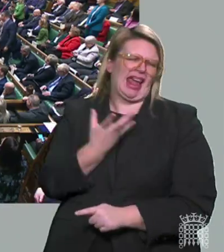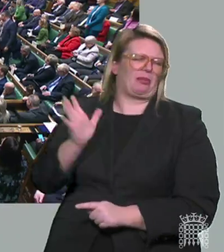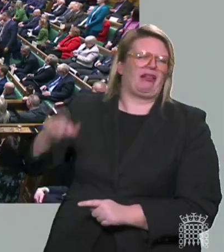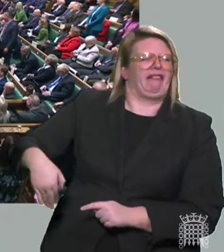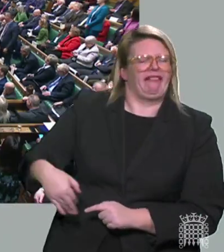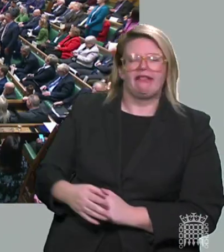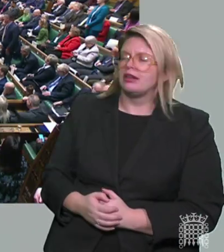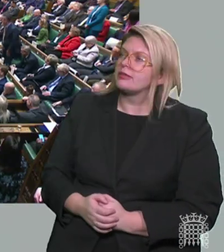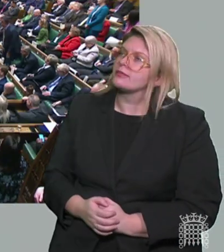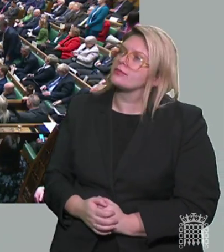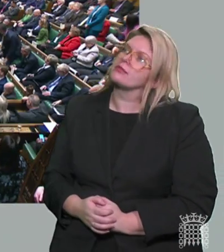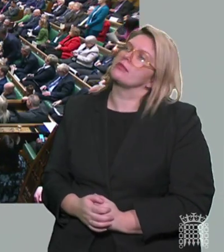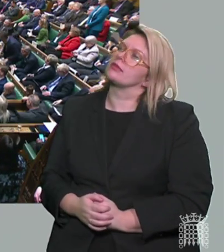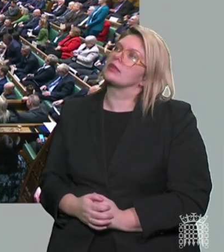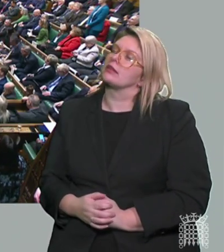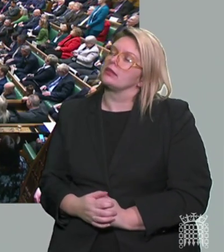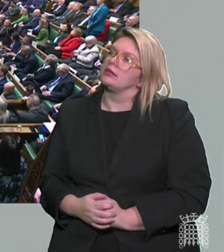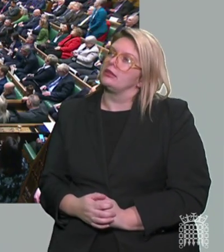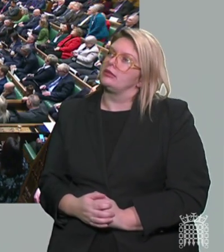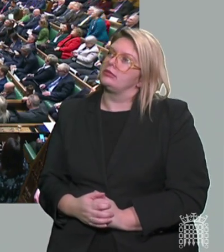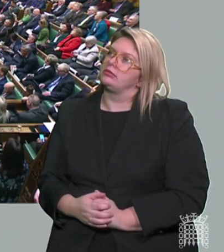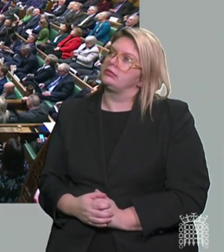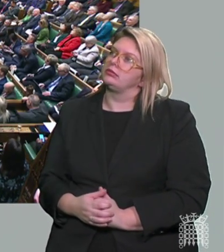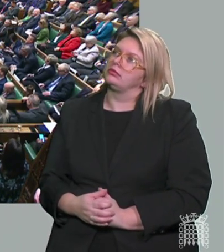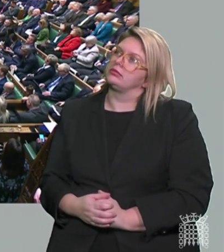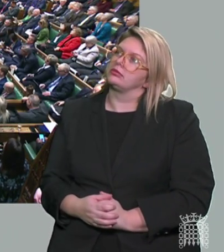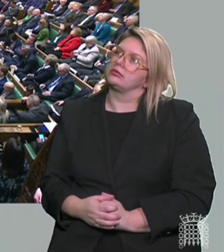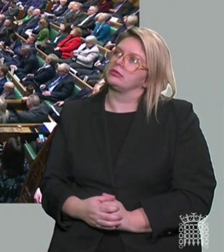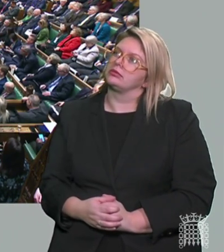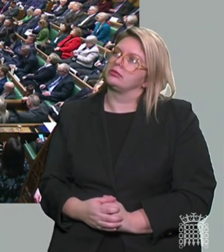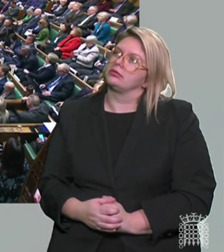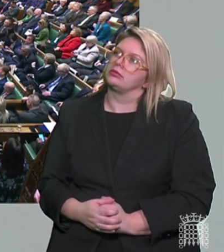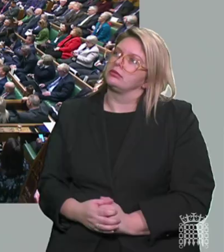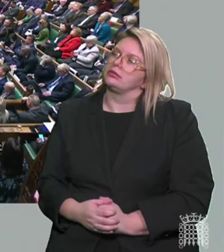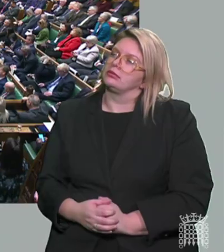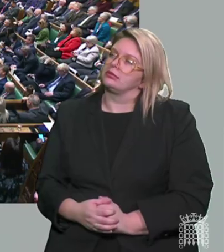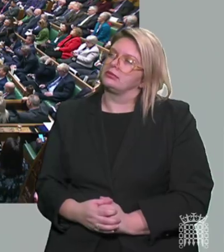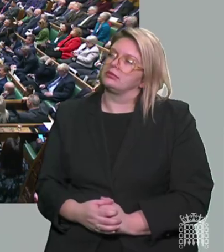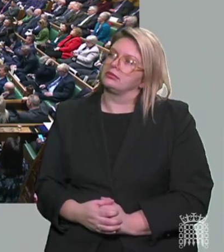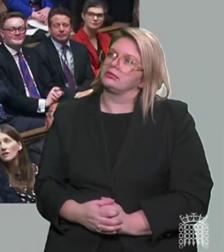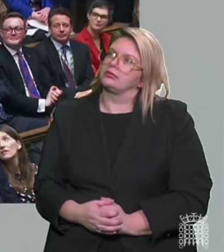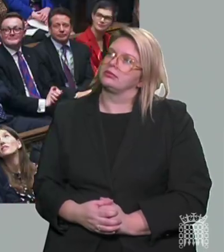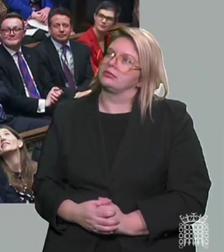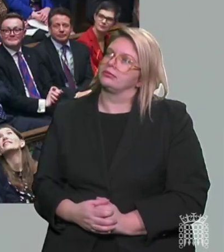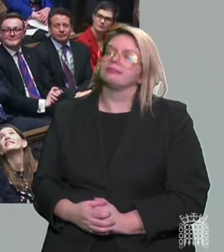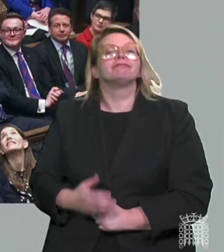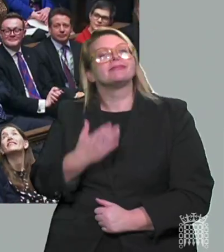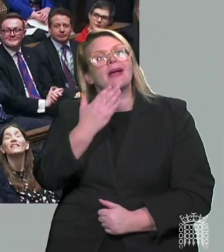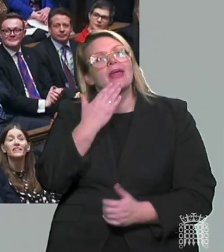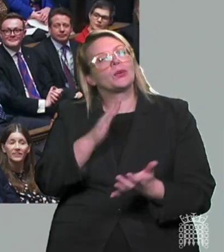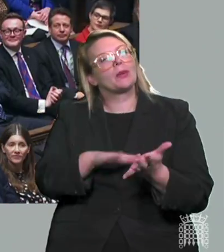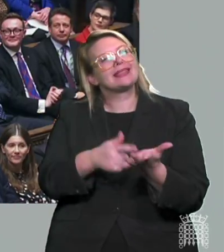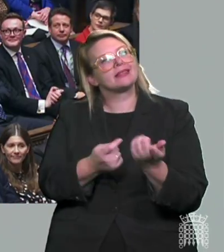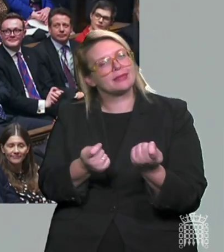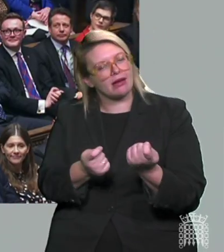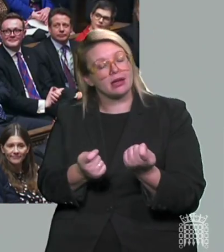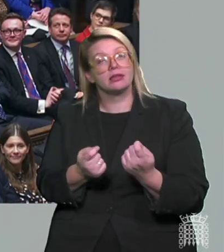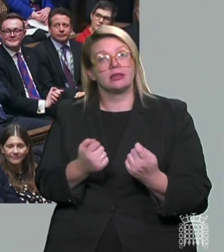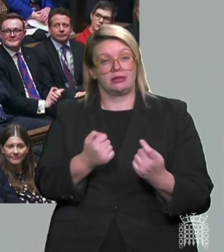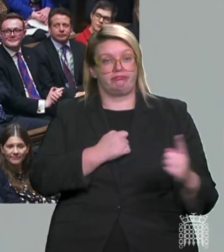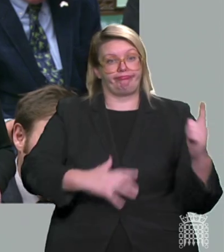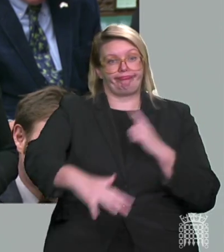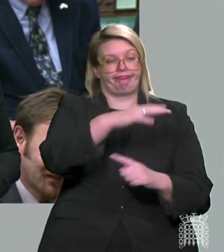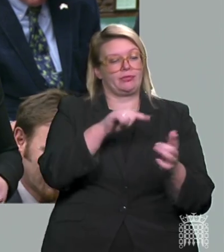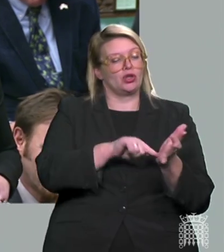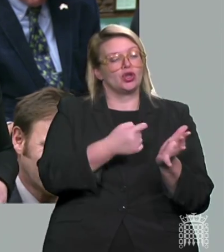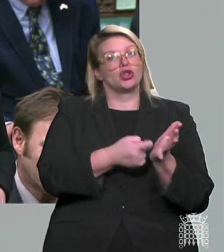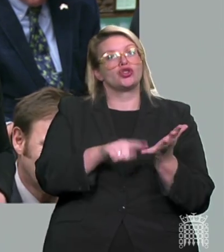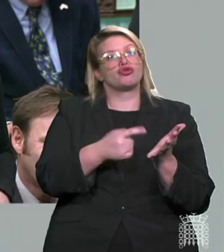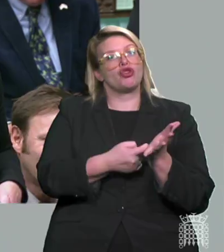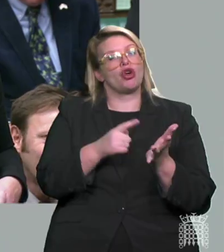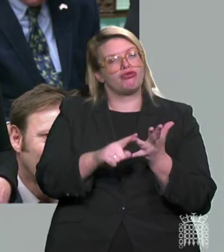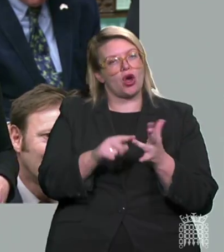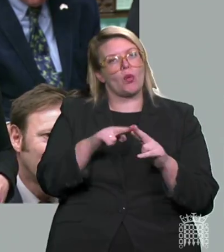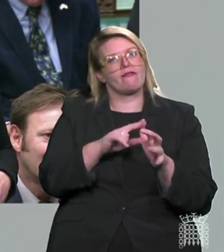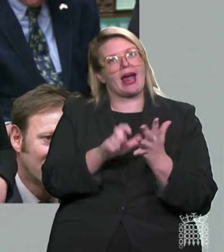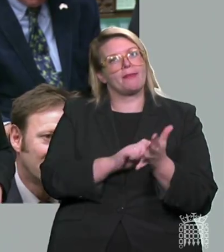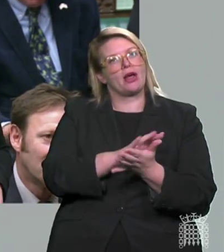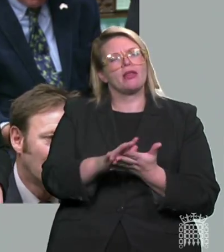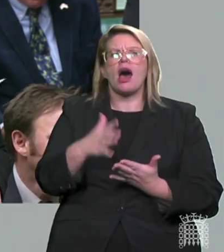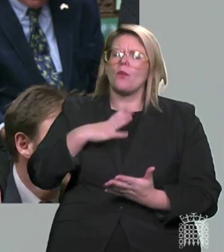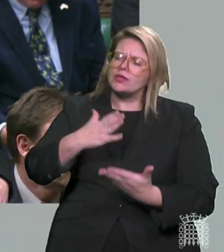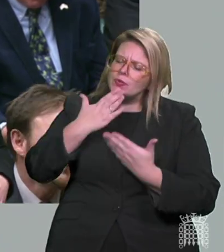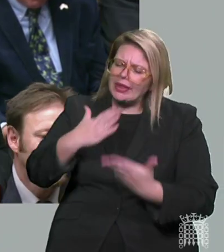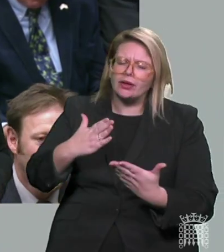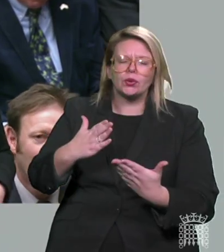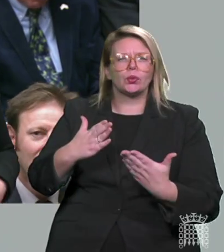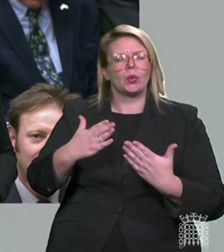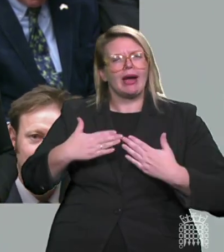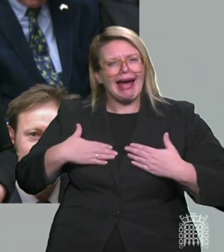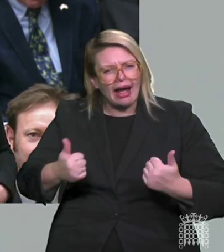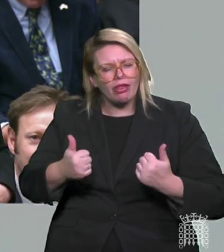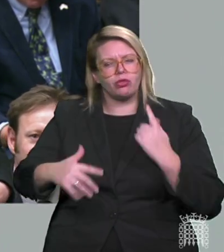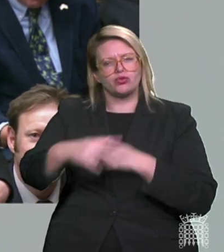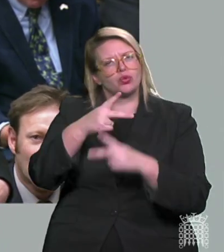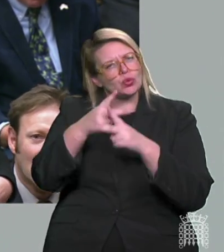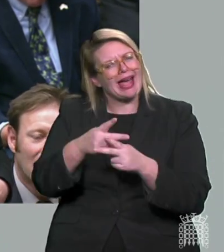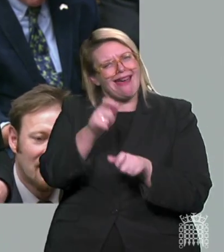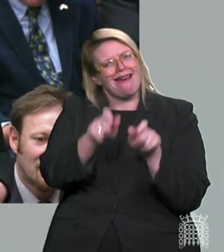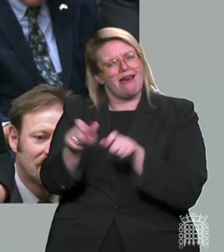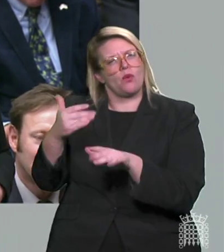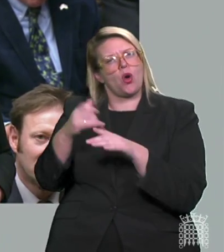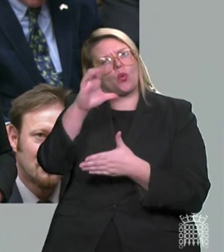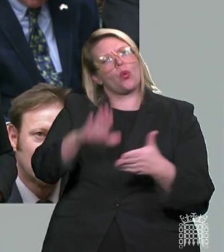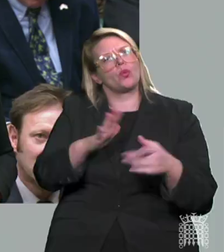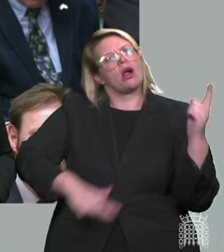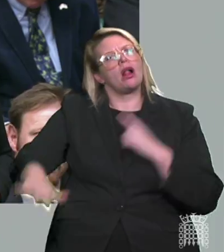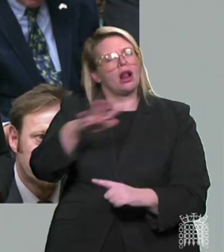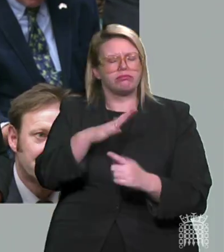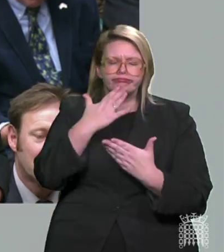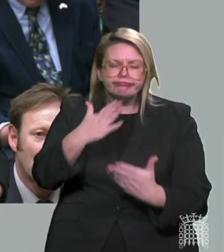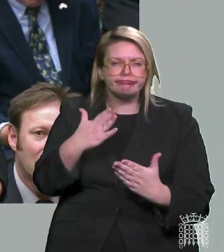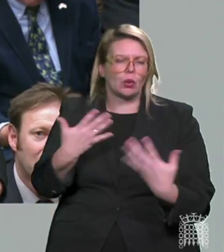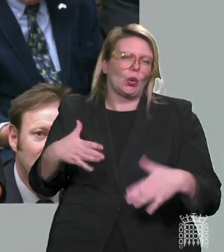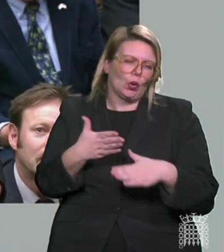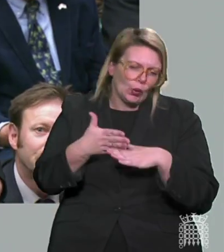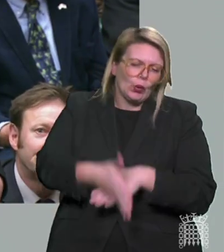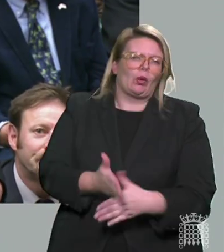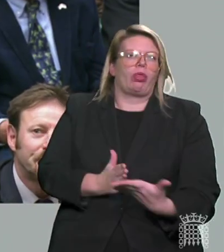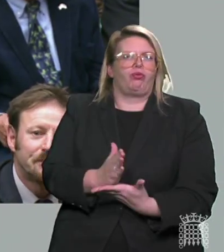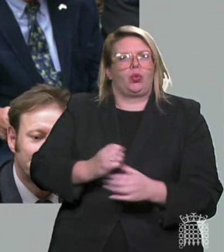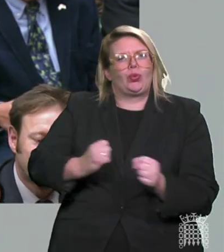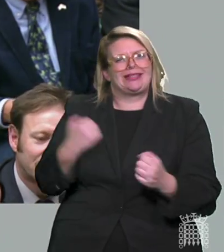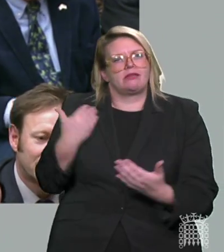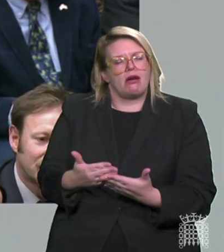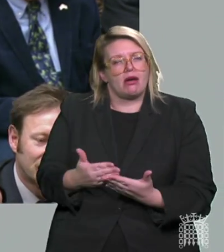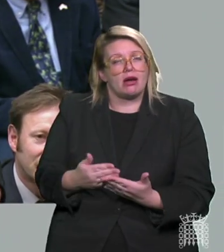On behalf of my constituents in Truro and Falmouth, I would like to thank all the health and social care professionals in Cornwall for their hard work in a particularly difficult winter.